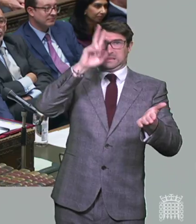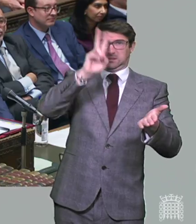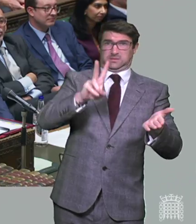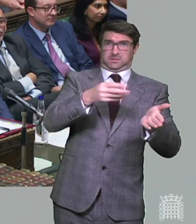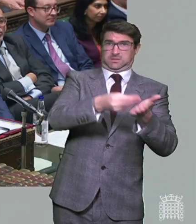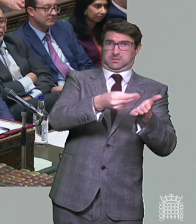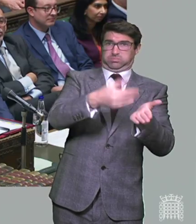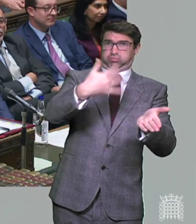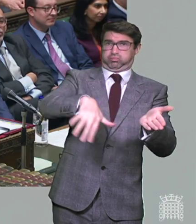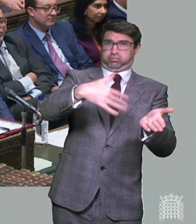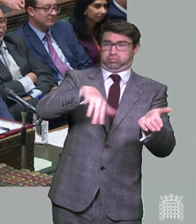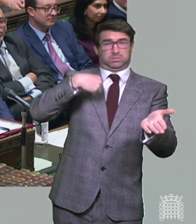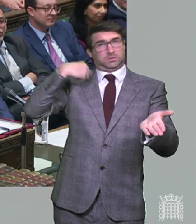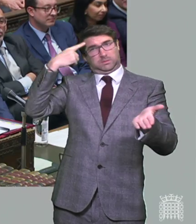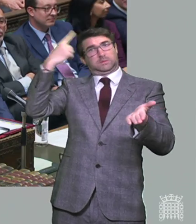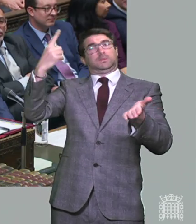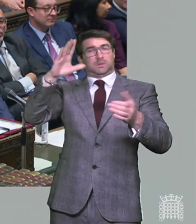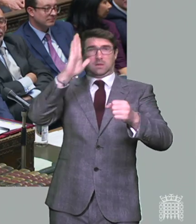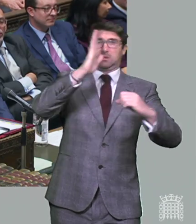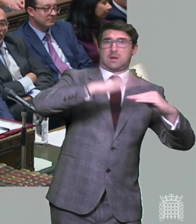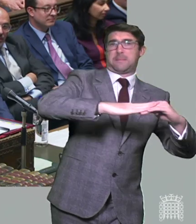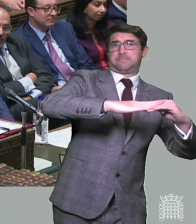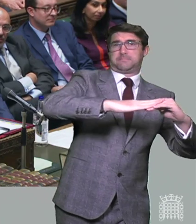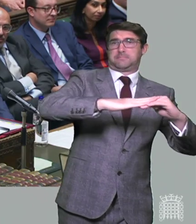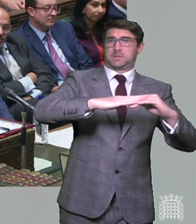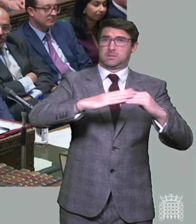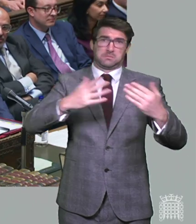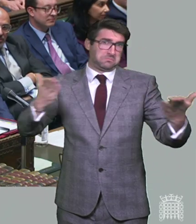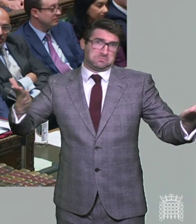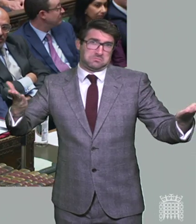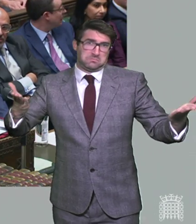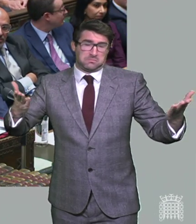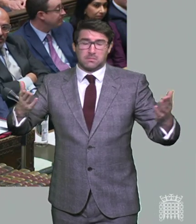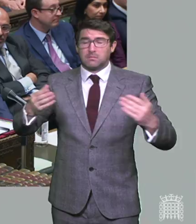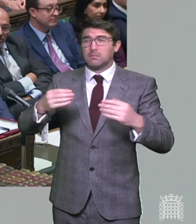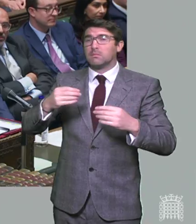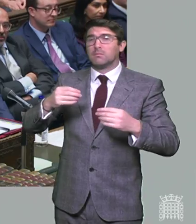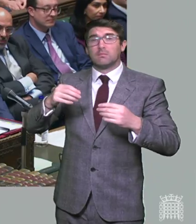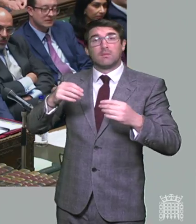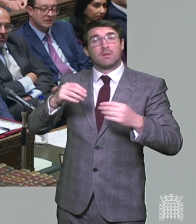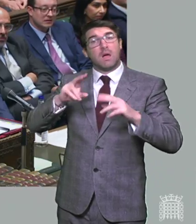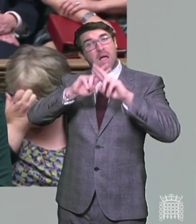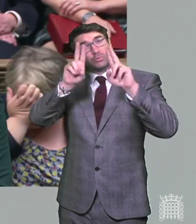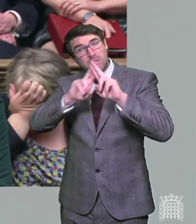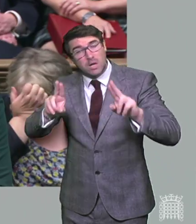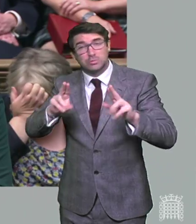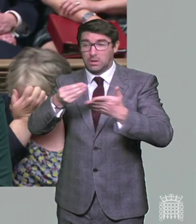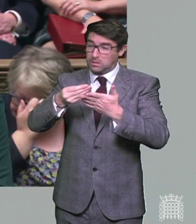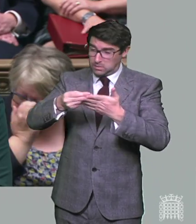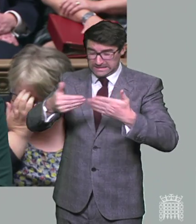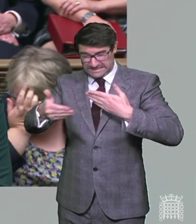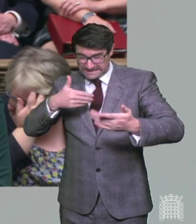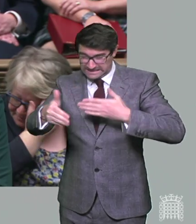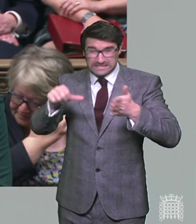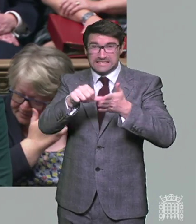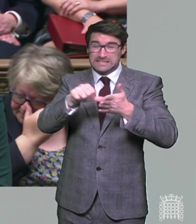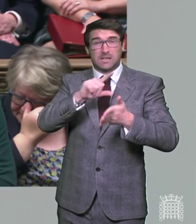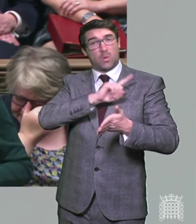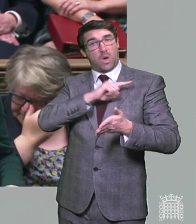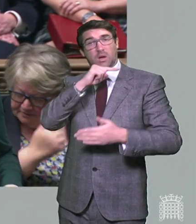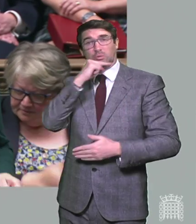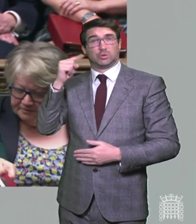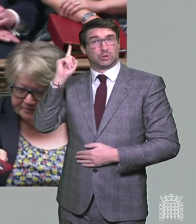We are also facing a slowdown in economic growth globally due to Putin’s war in Ukraine, and not acting is not an option.